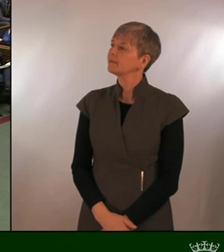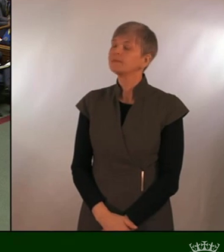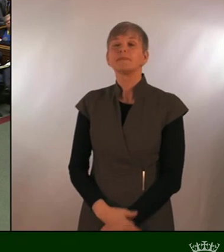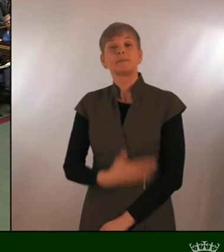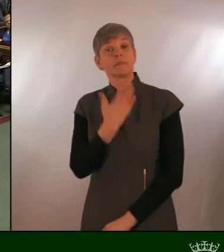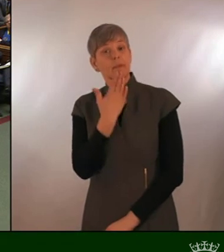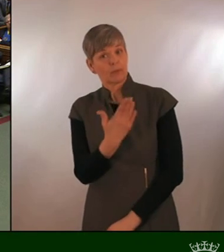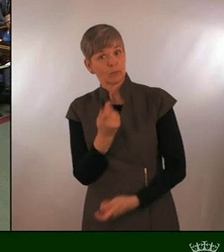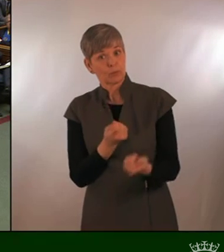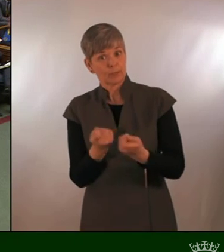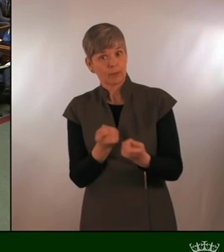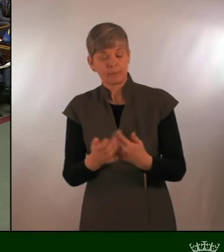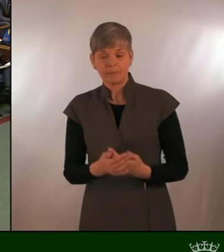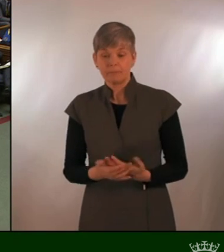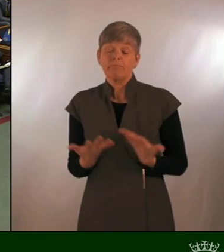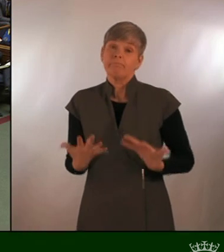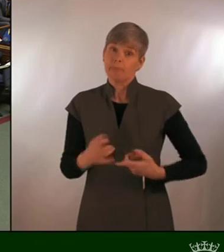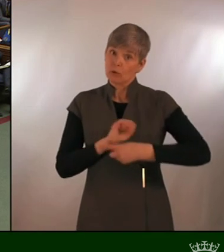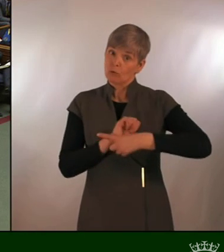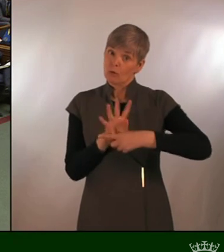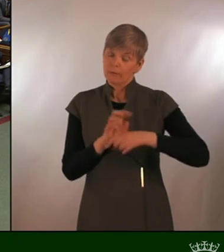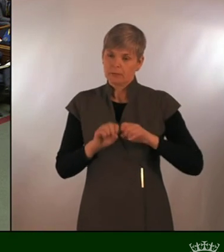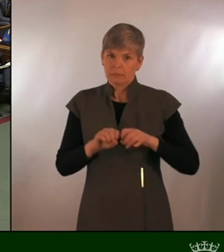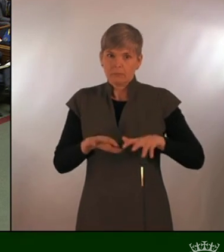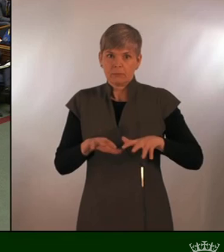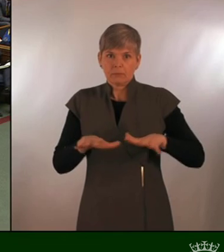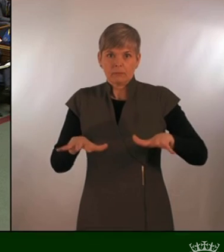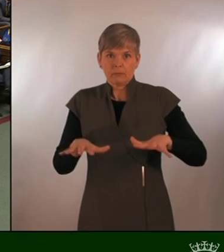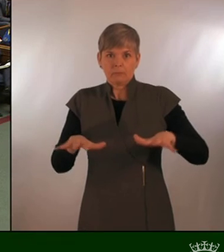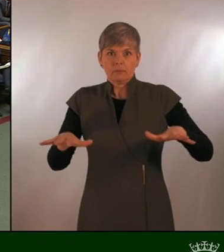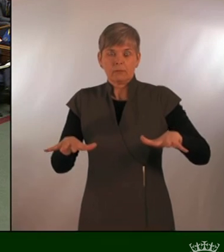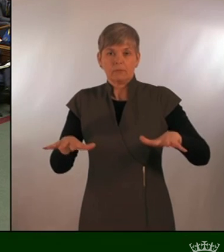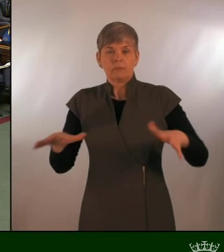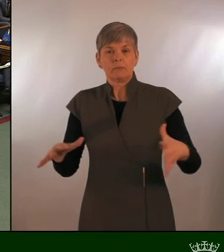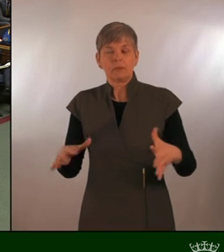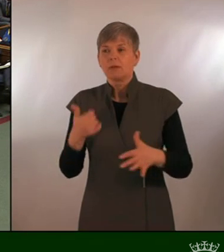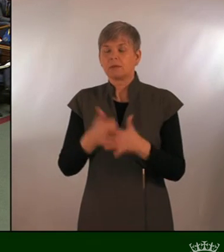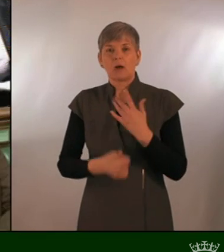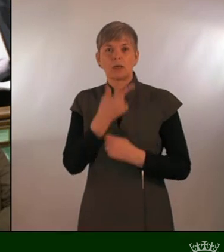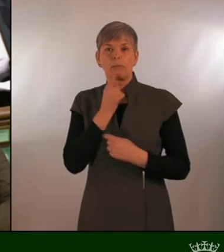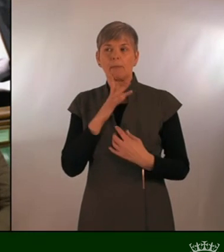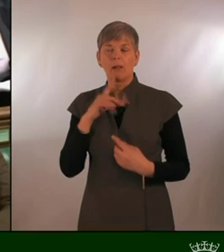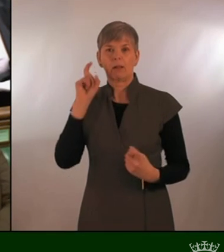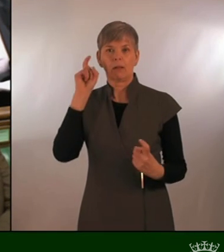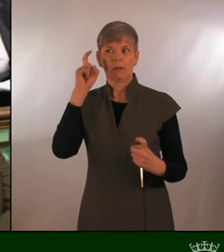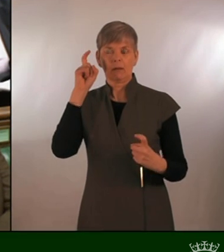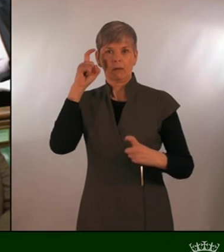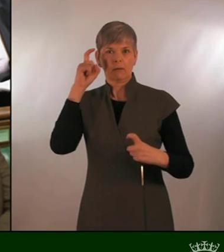As the numbers infected by coronavirus grow, the level of public concern naturally grows with it.